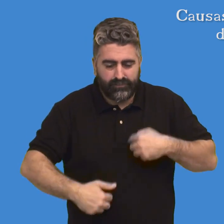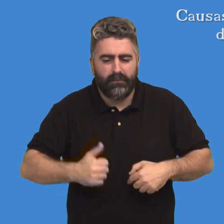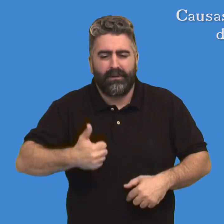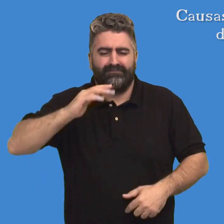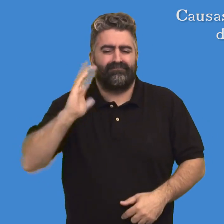más cantidad